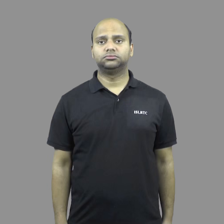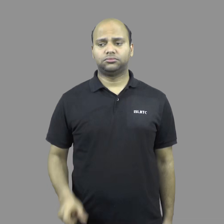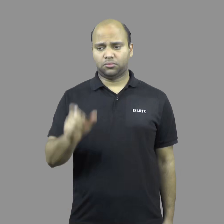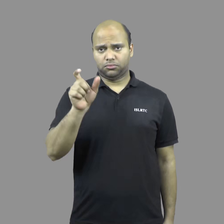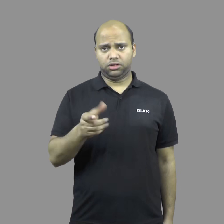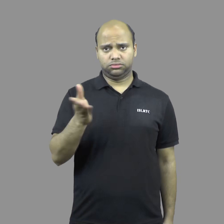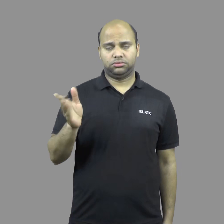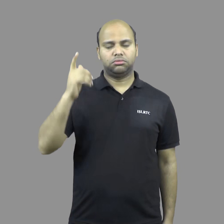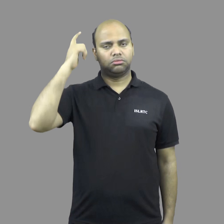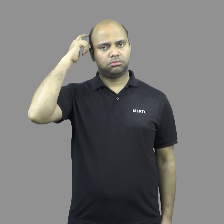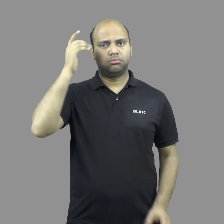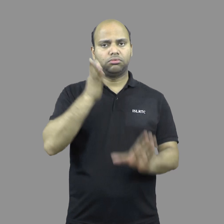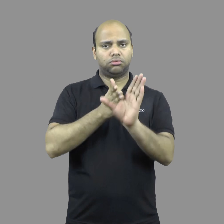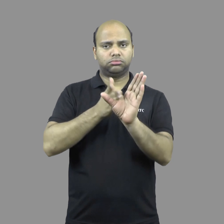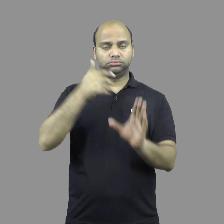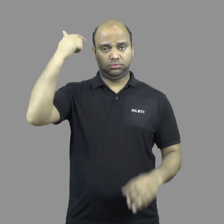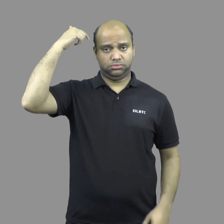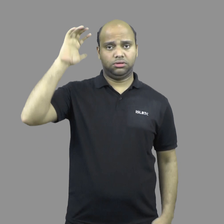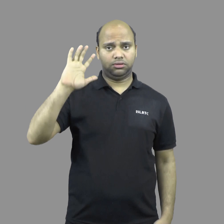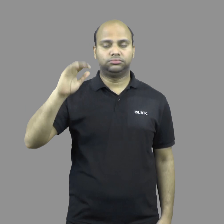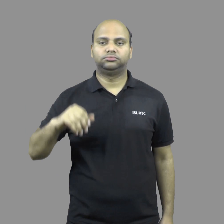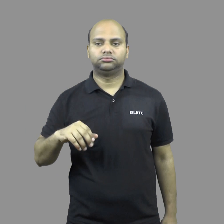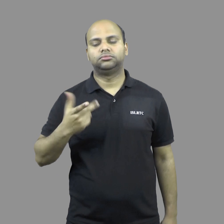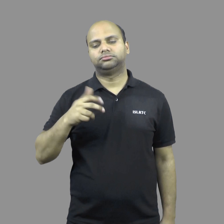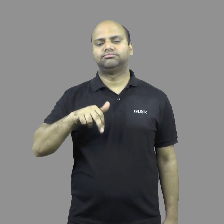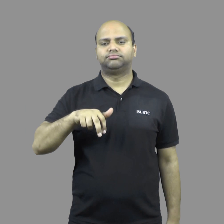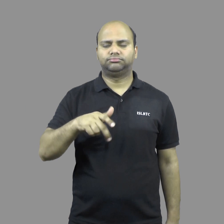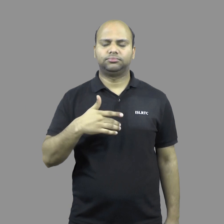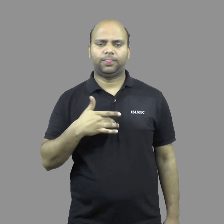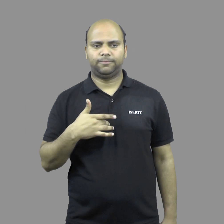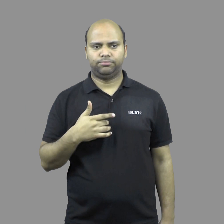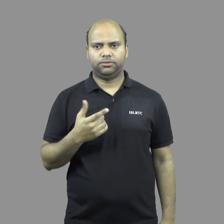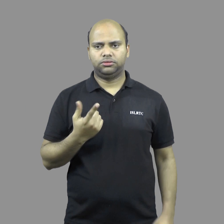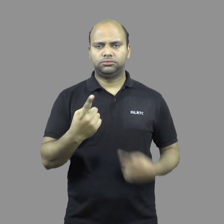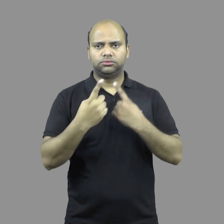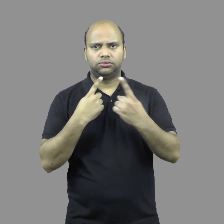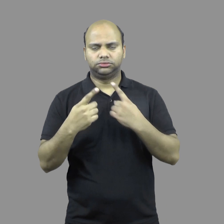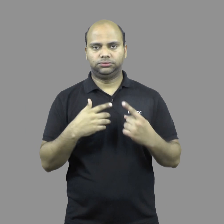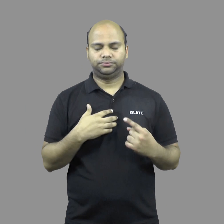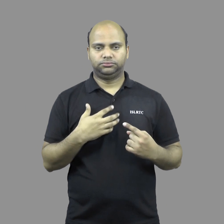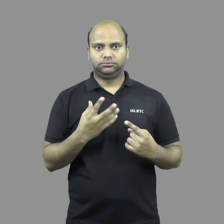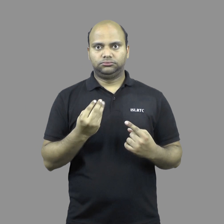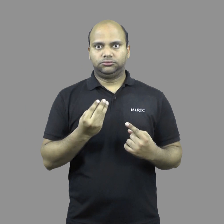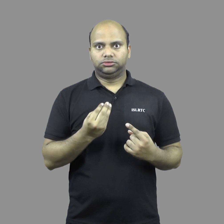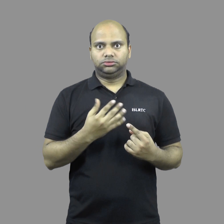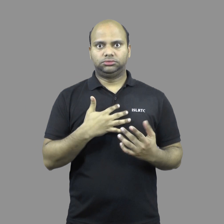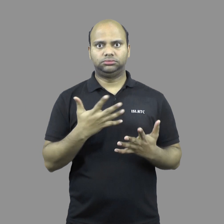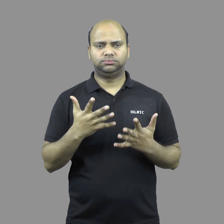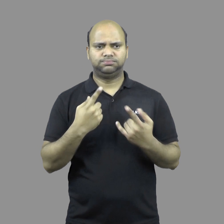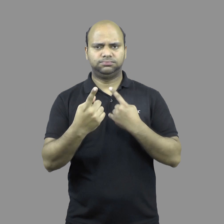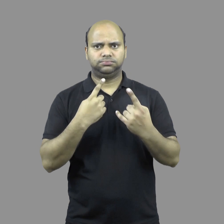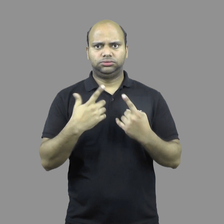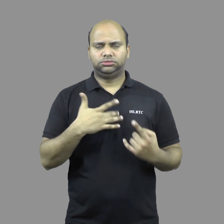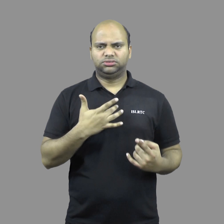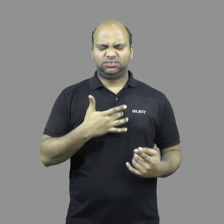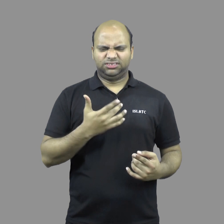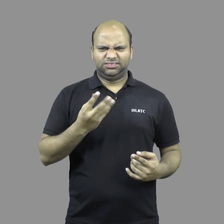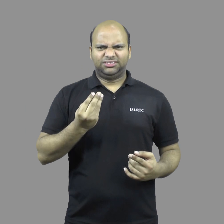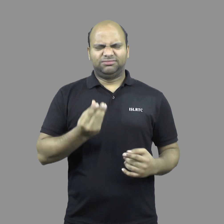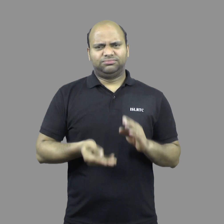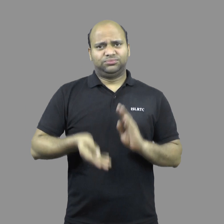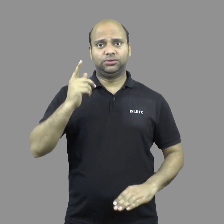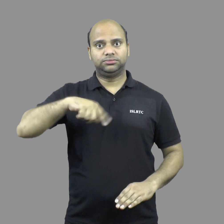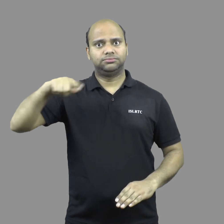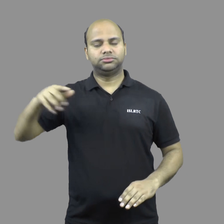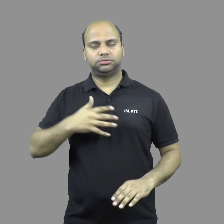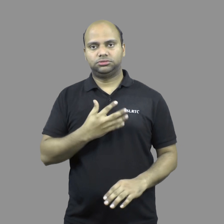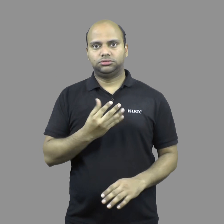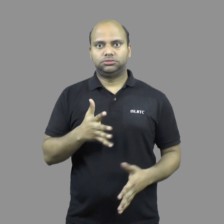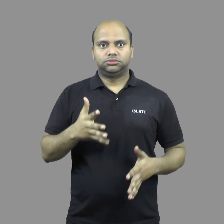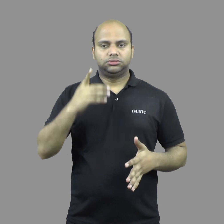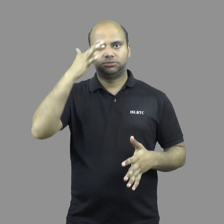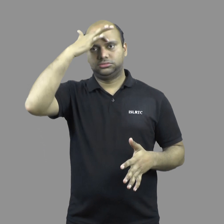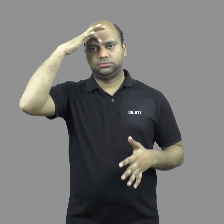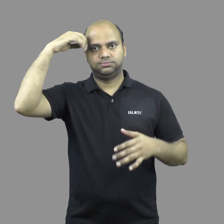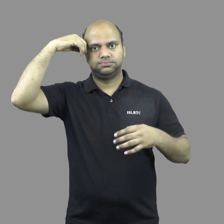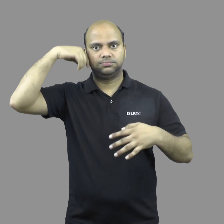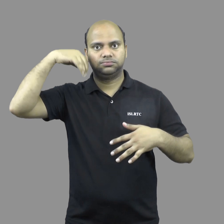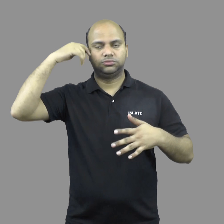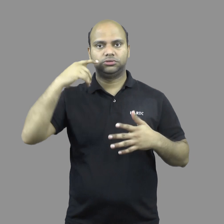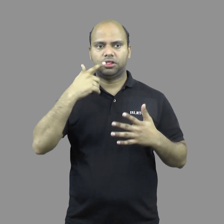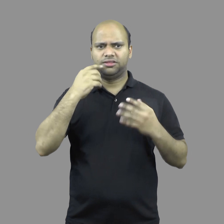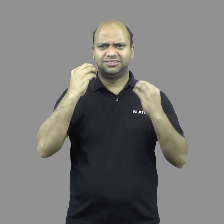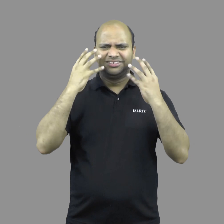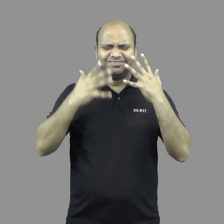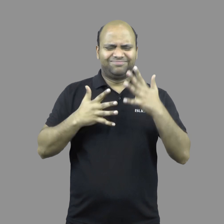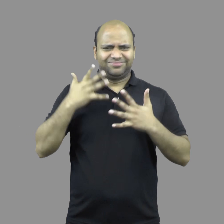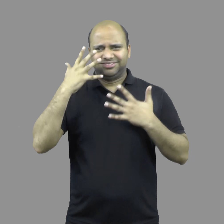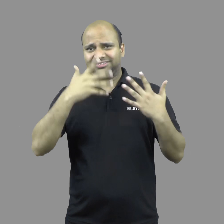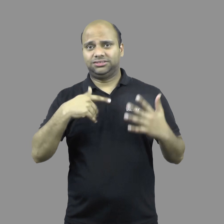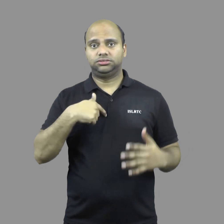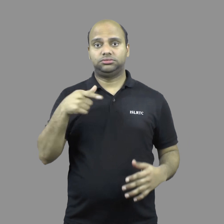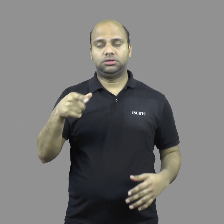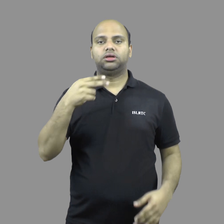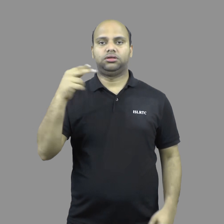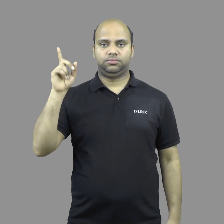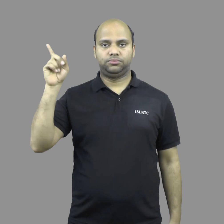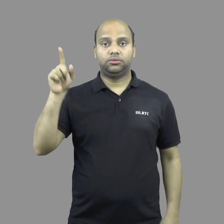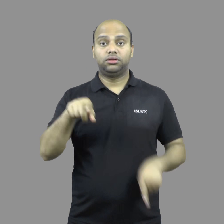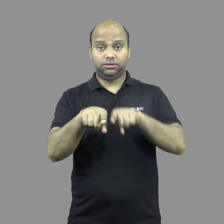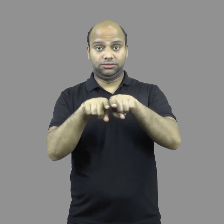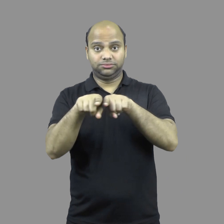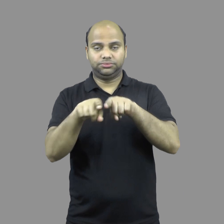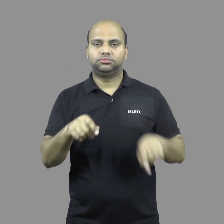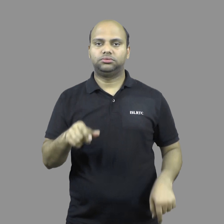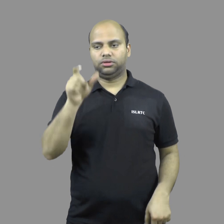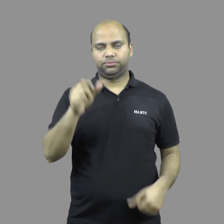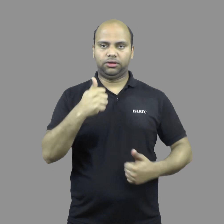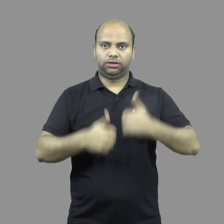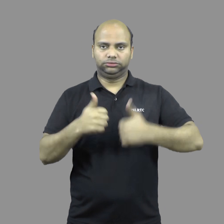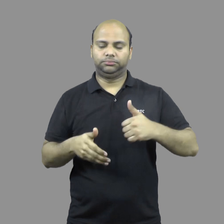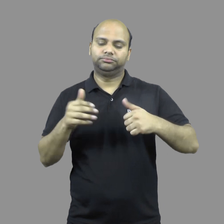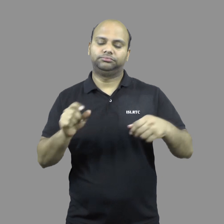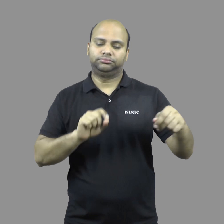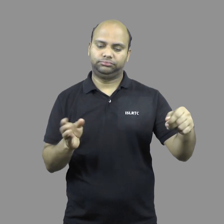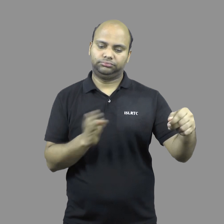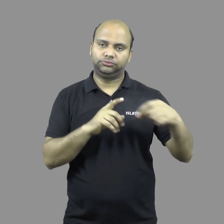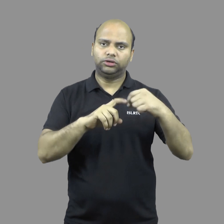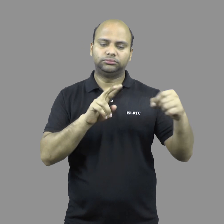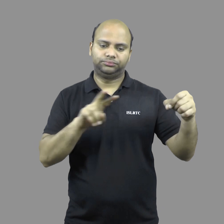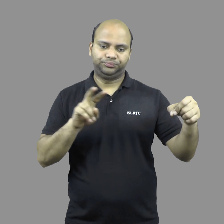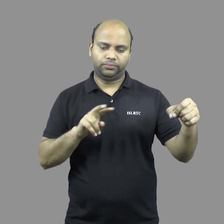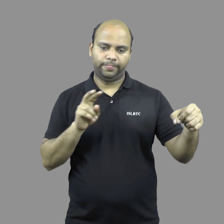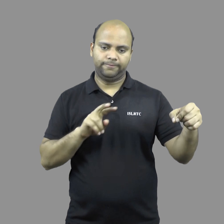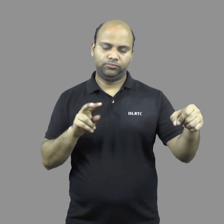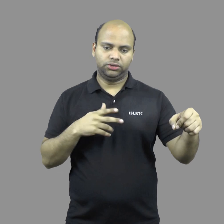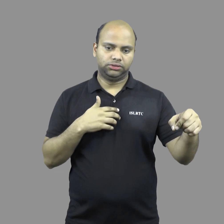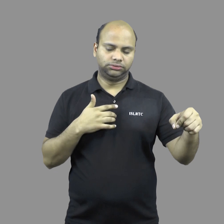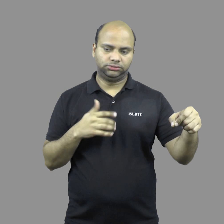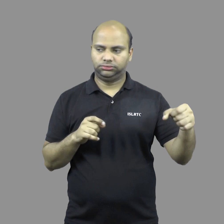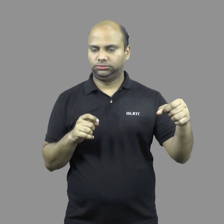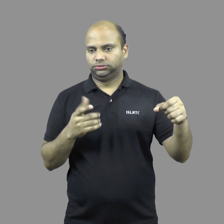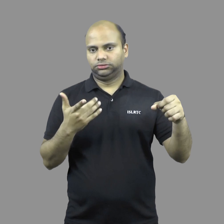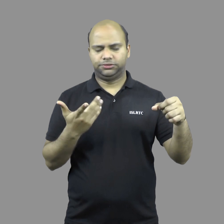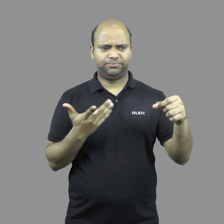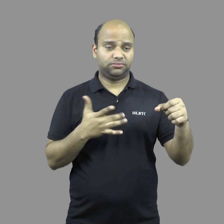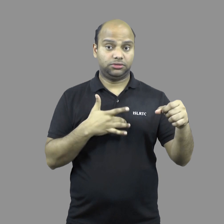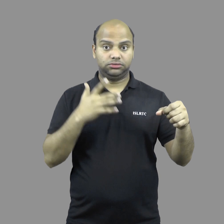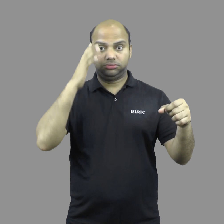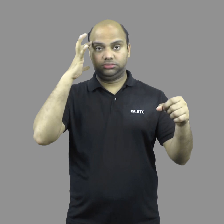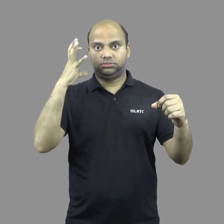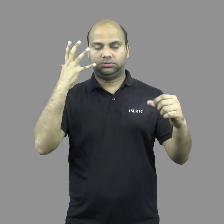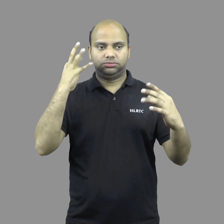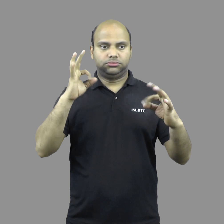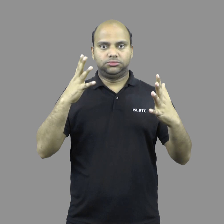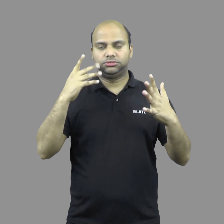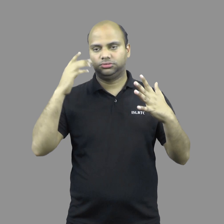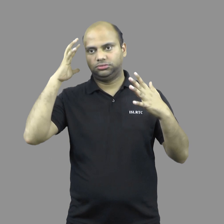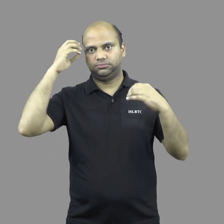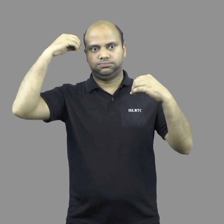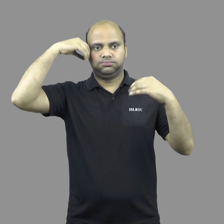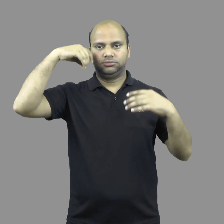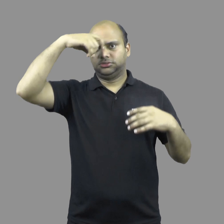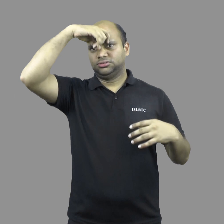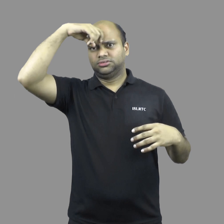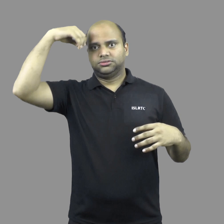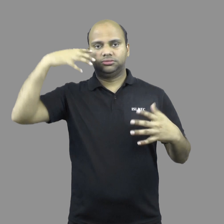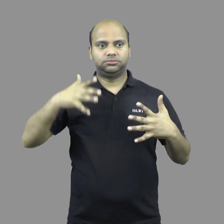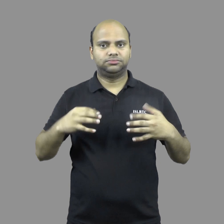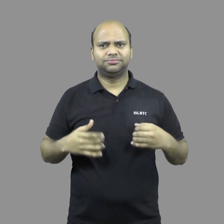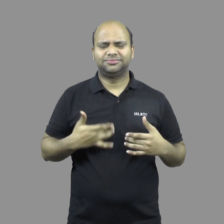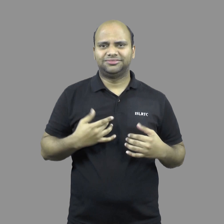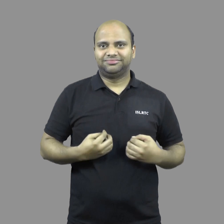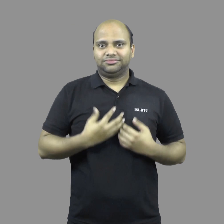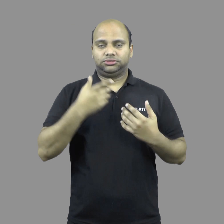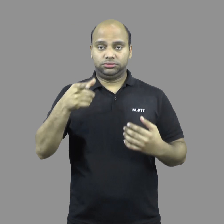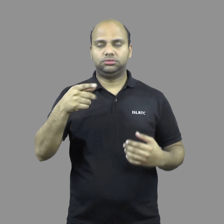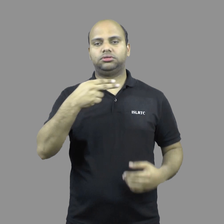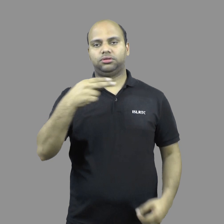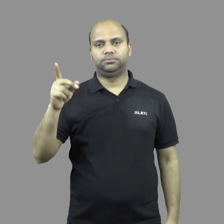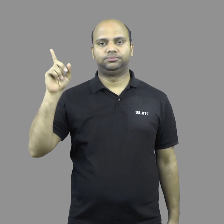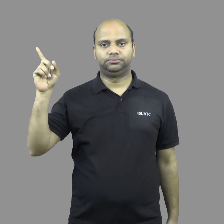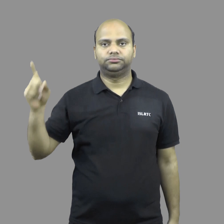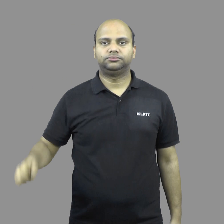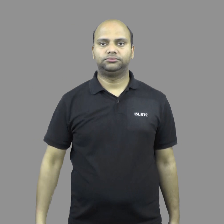Anxiety Attack